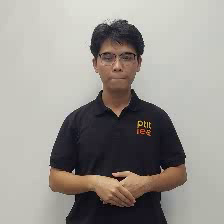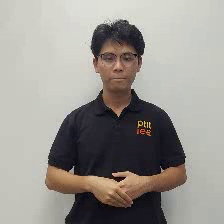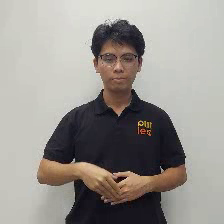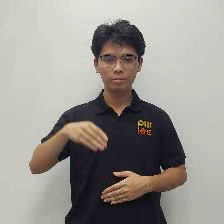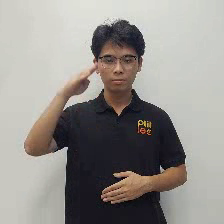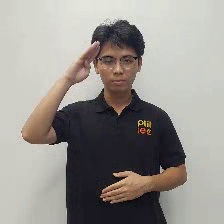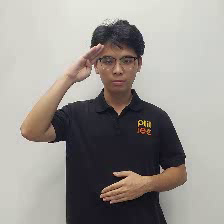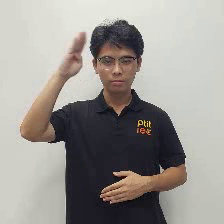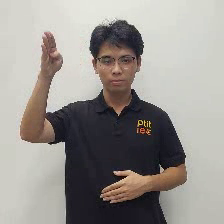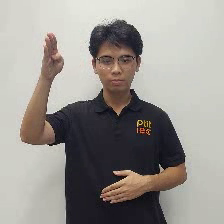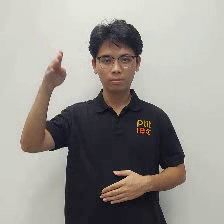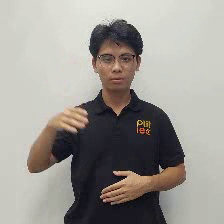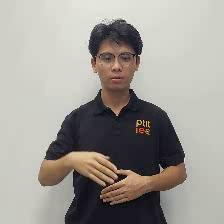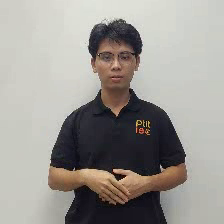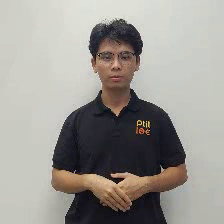Chào